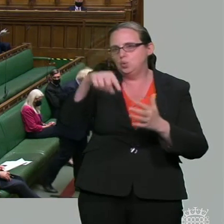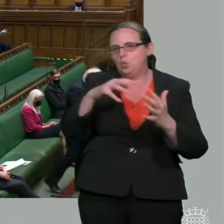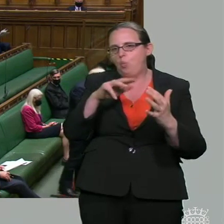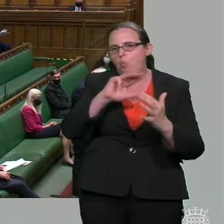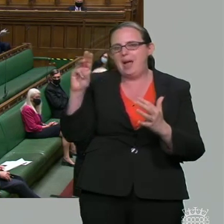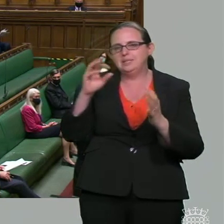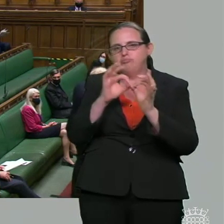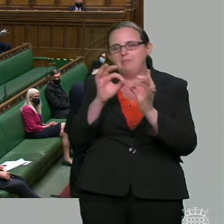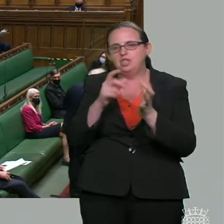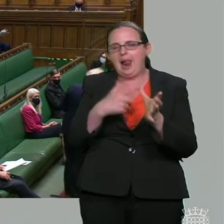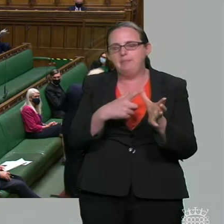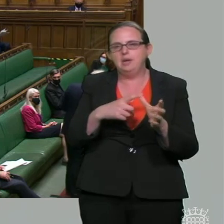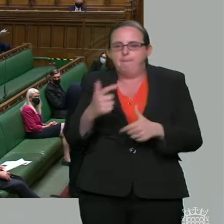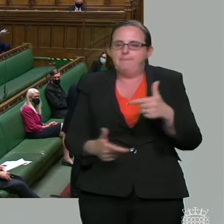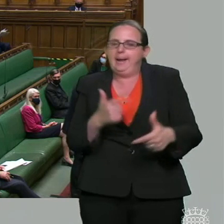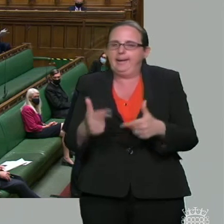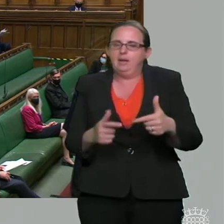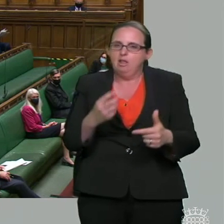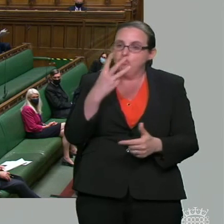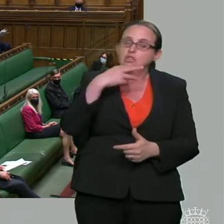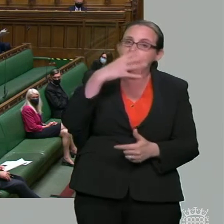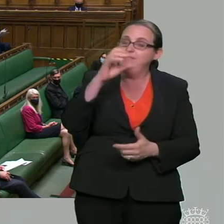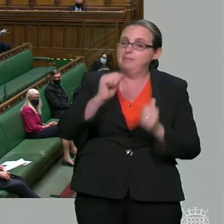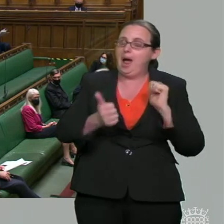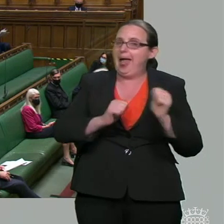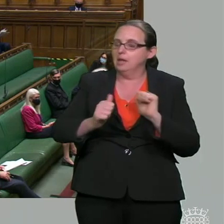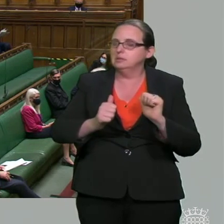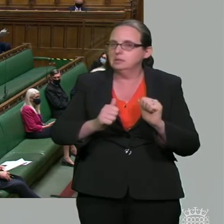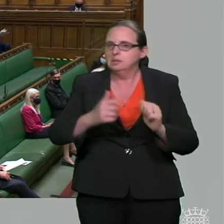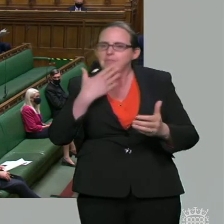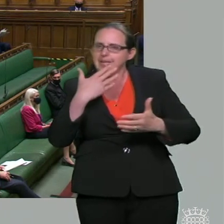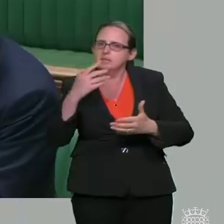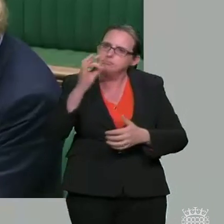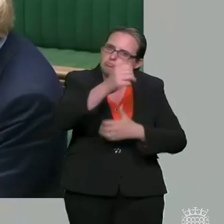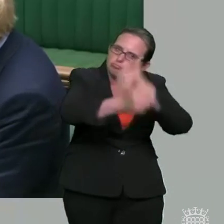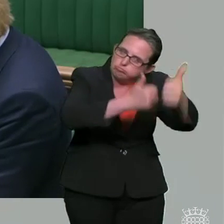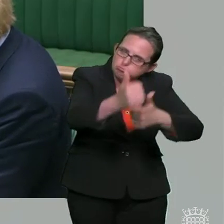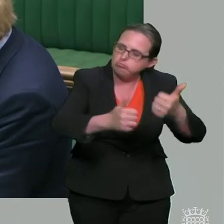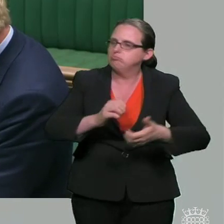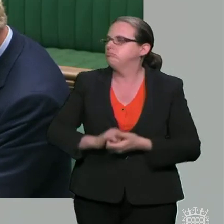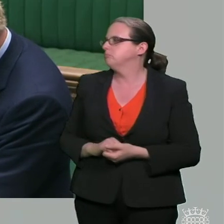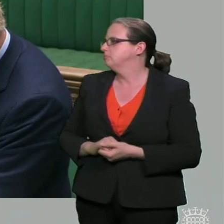I thank my honourable Friend for raising the important work of the Sikh Helpline UK.